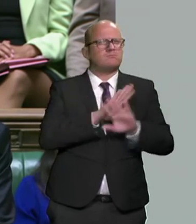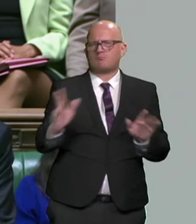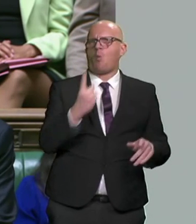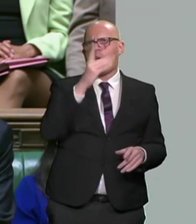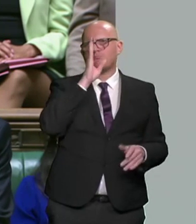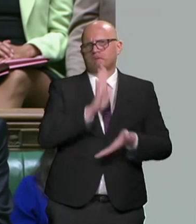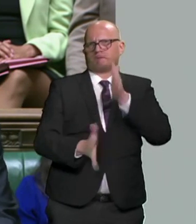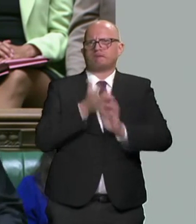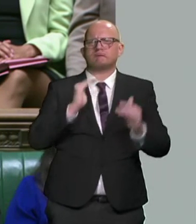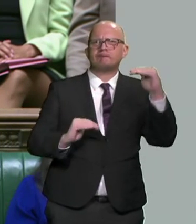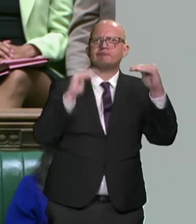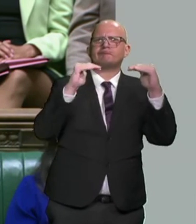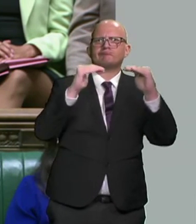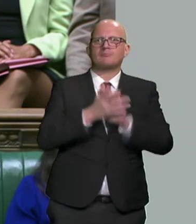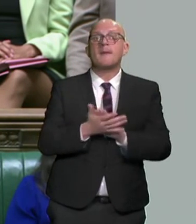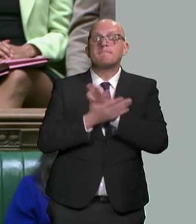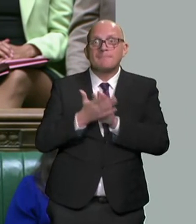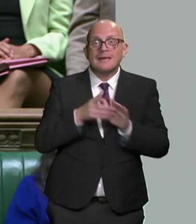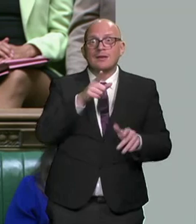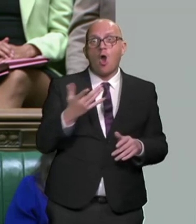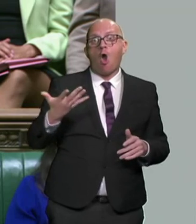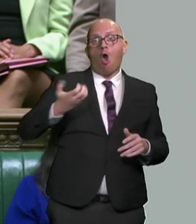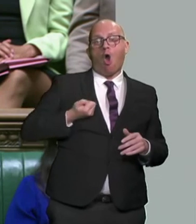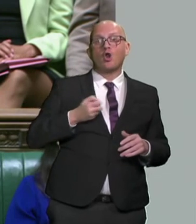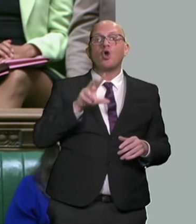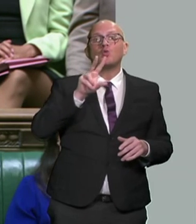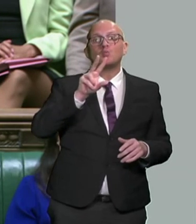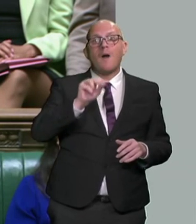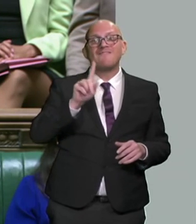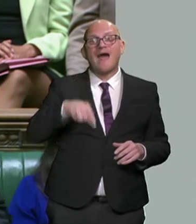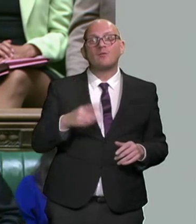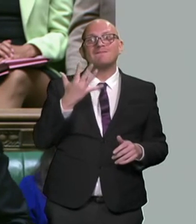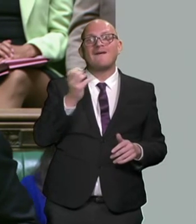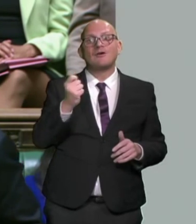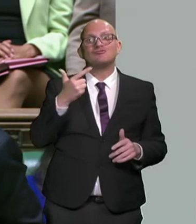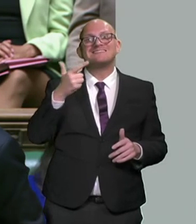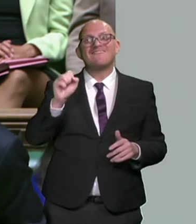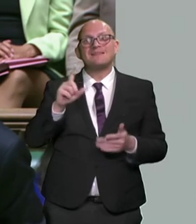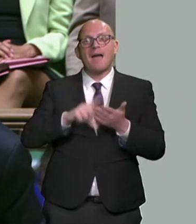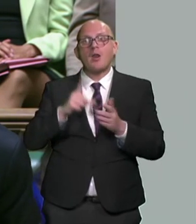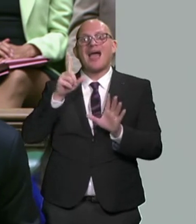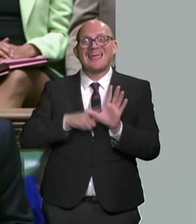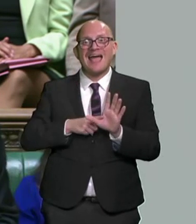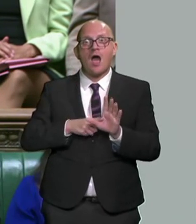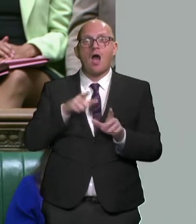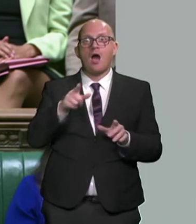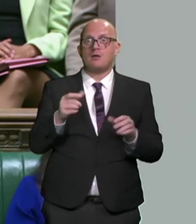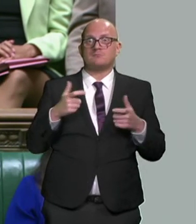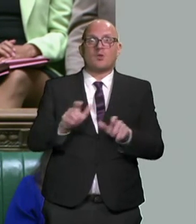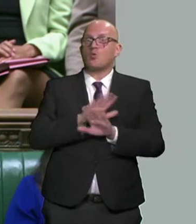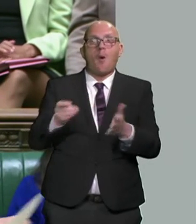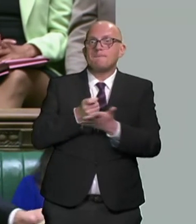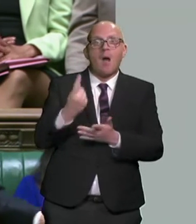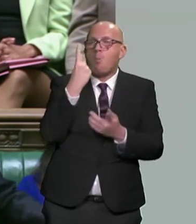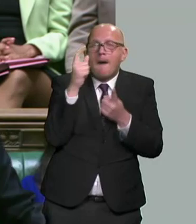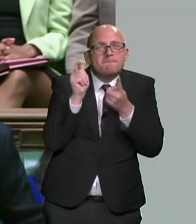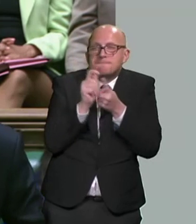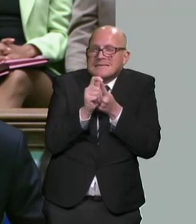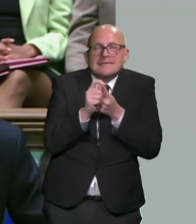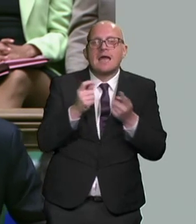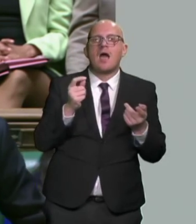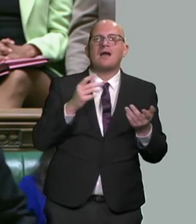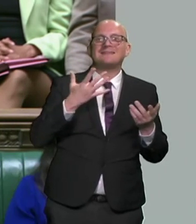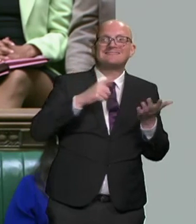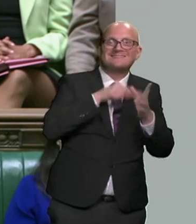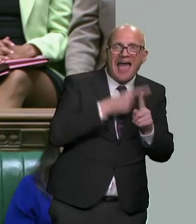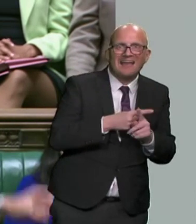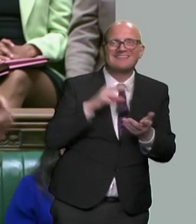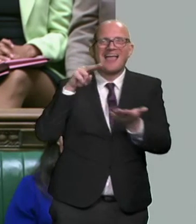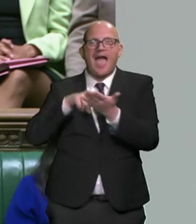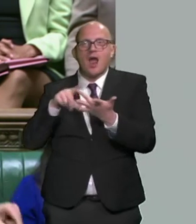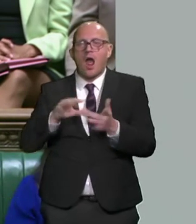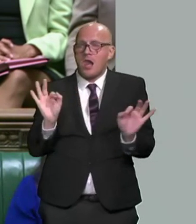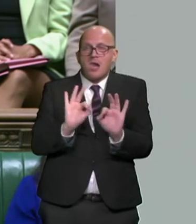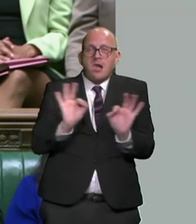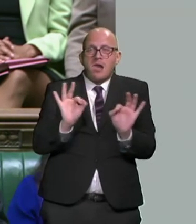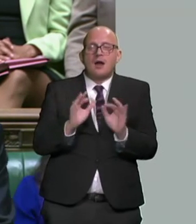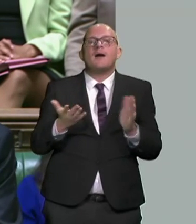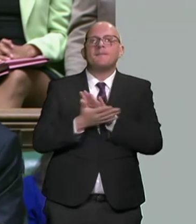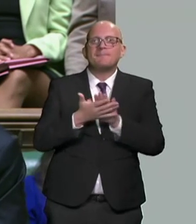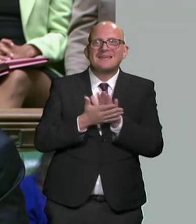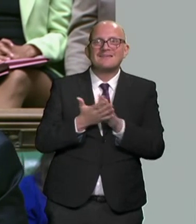From this July, people will be able to earn £12,570 a year without paying a single penny of income tax or national insurance.